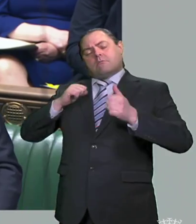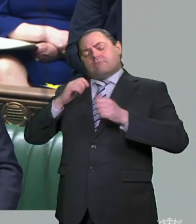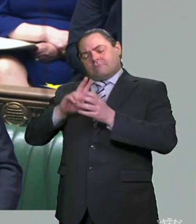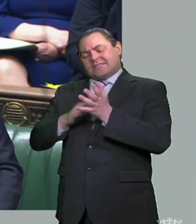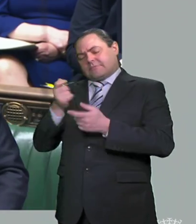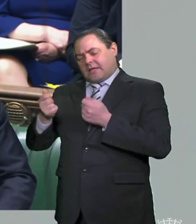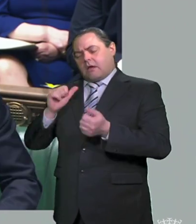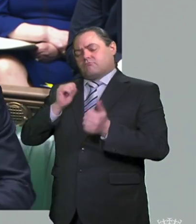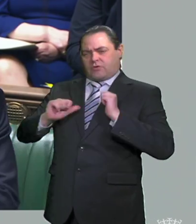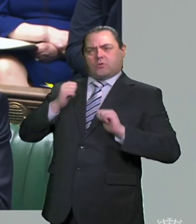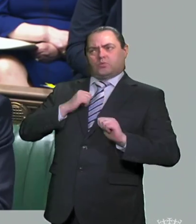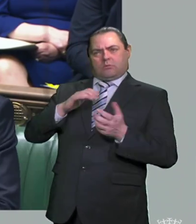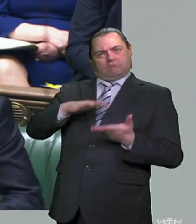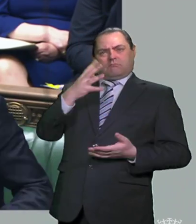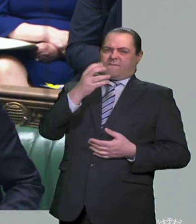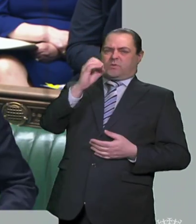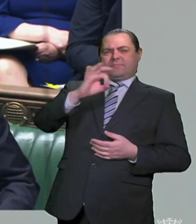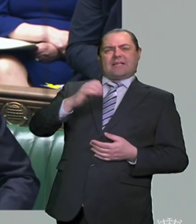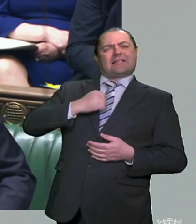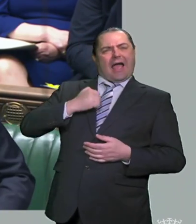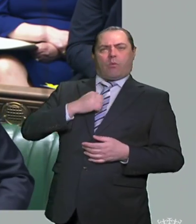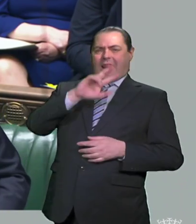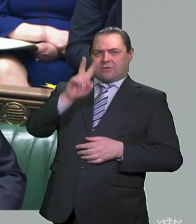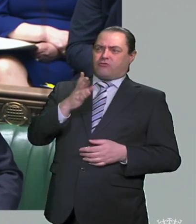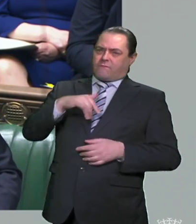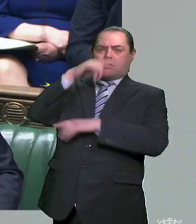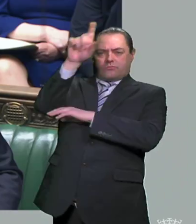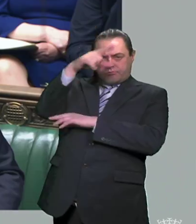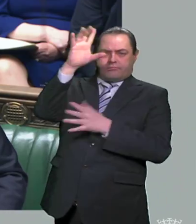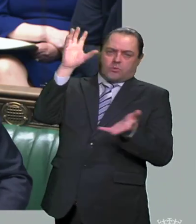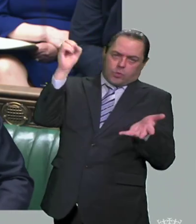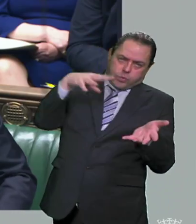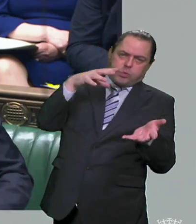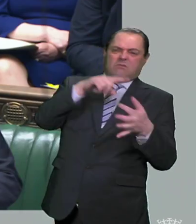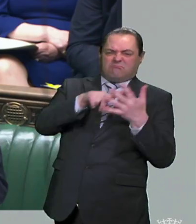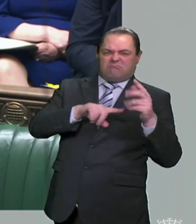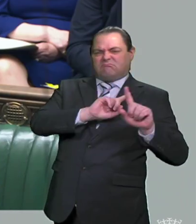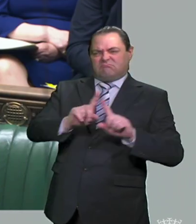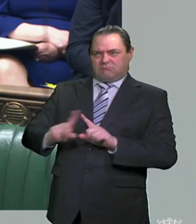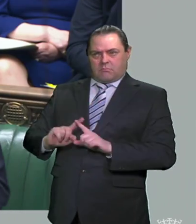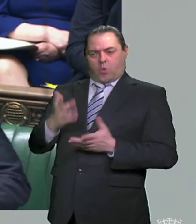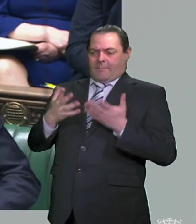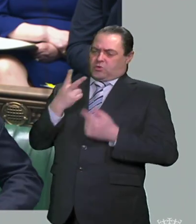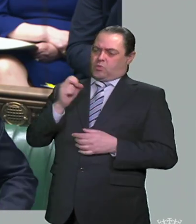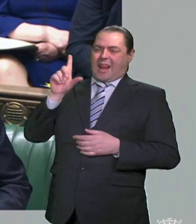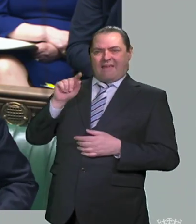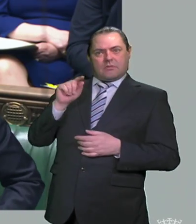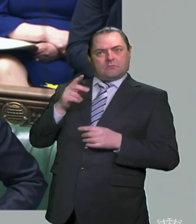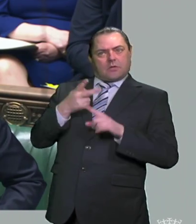Renewables make up nearly 40% of our electricity supply, which represents a fourfold increase since 2011.